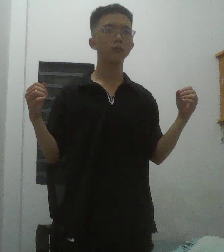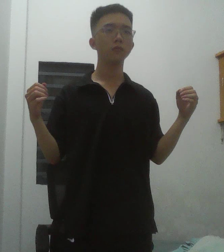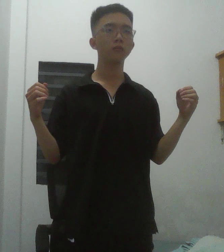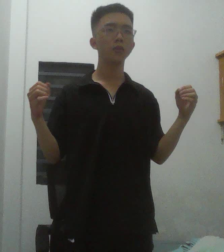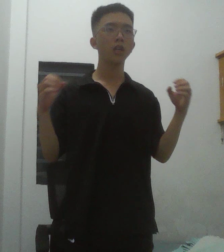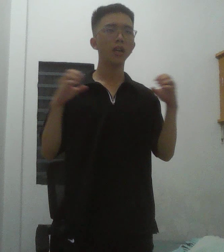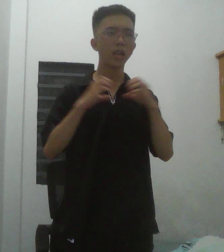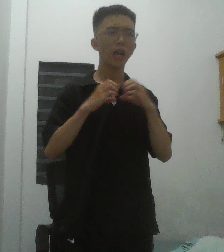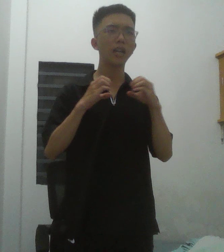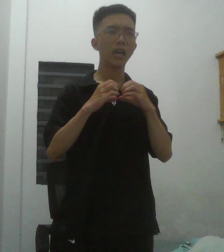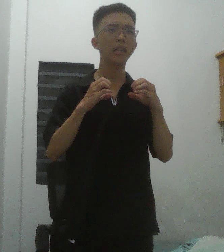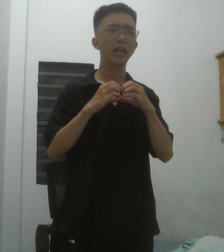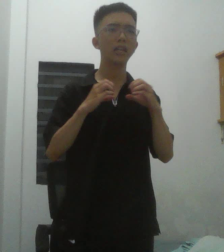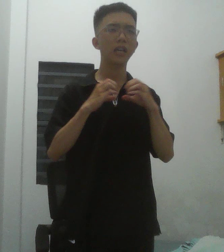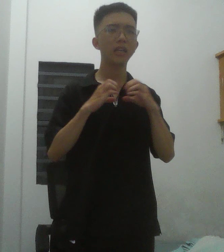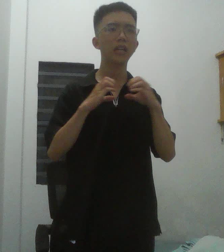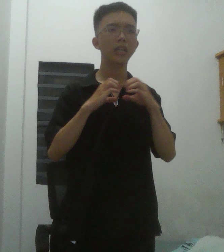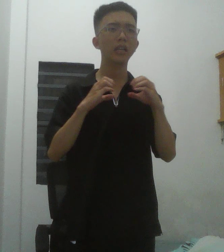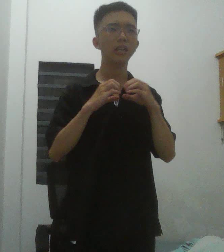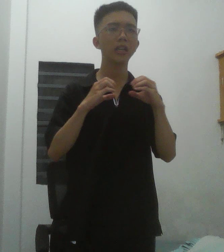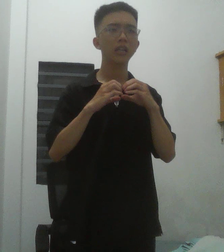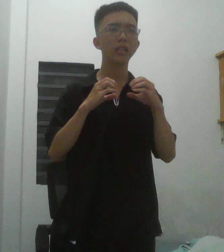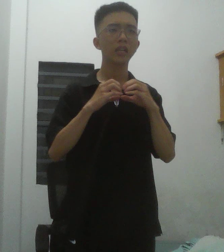cai nhau